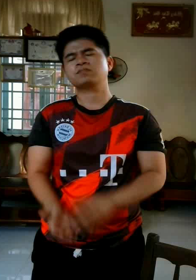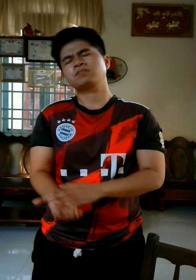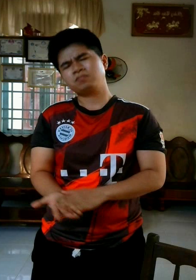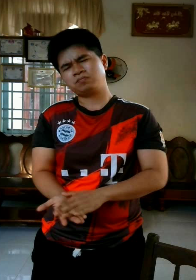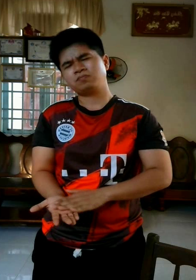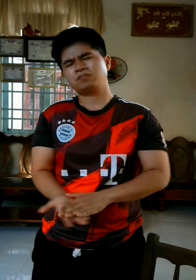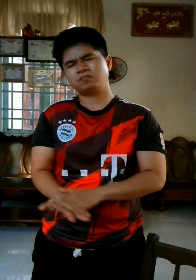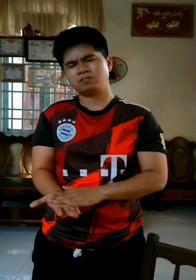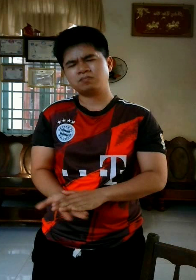xin loi